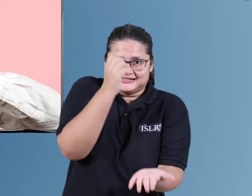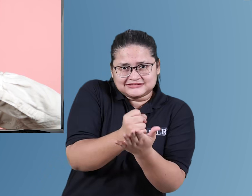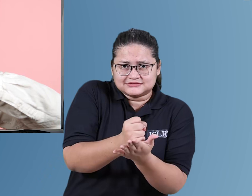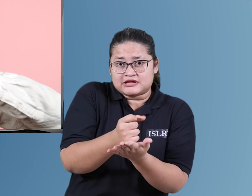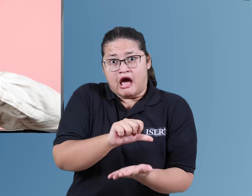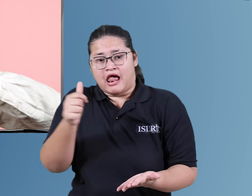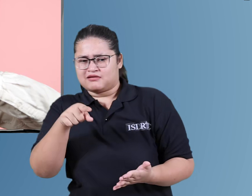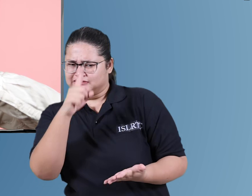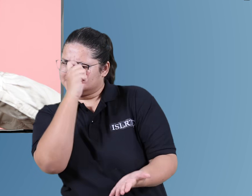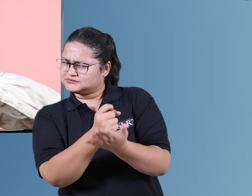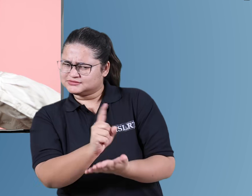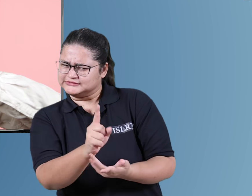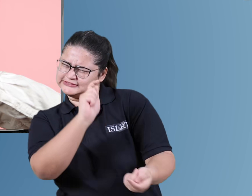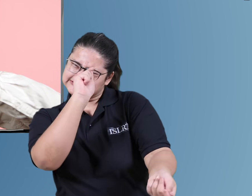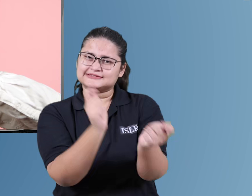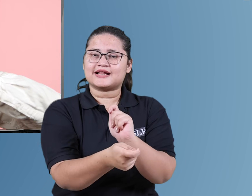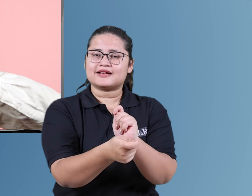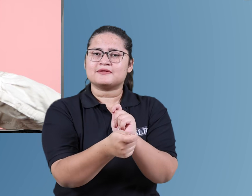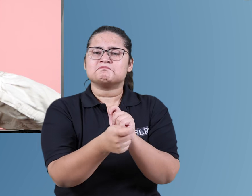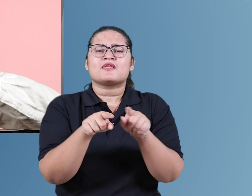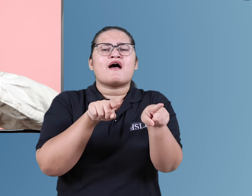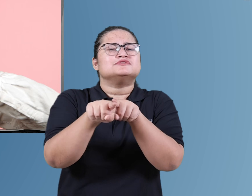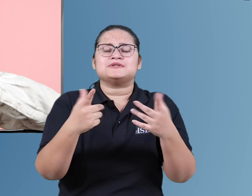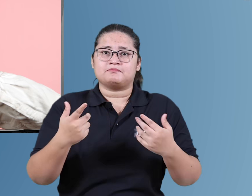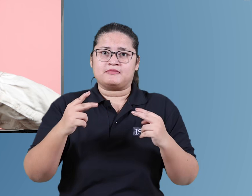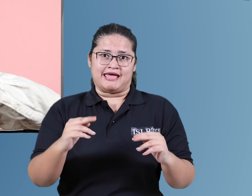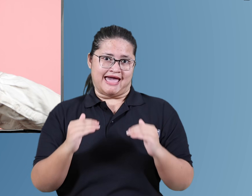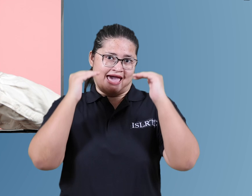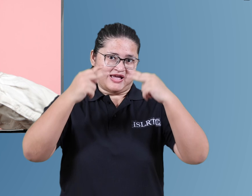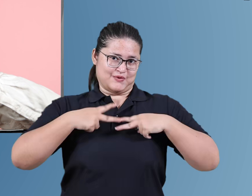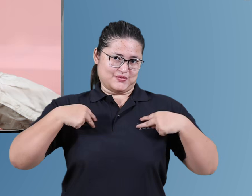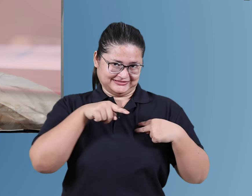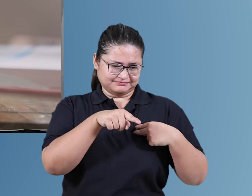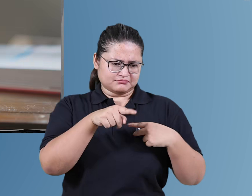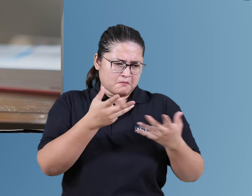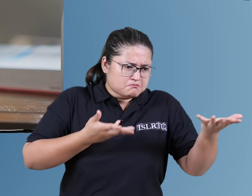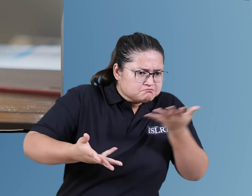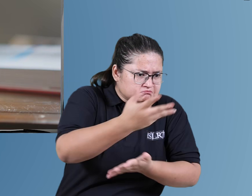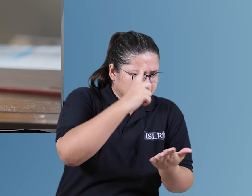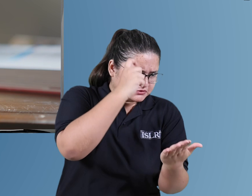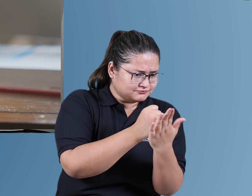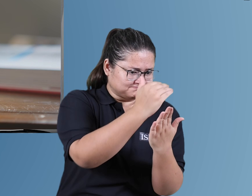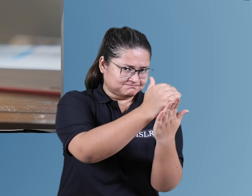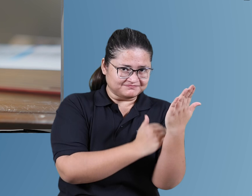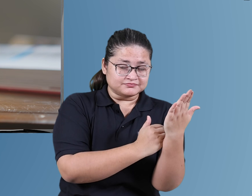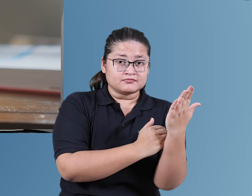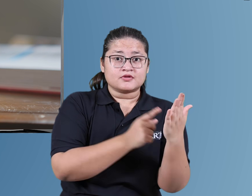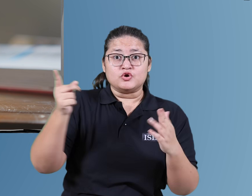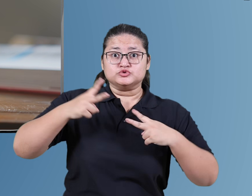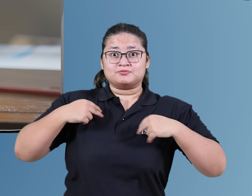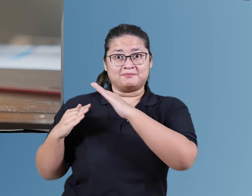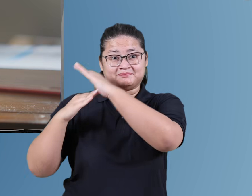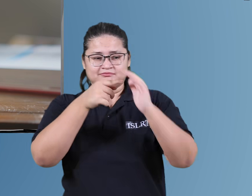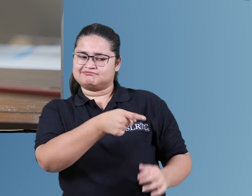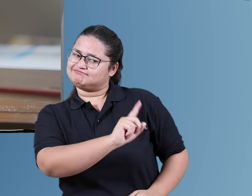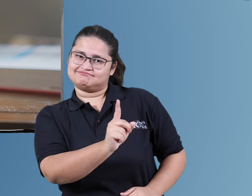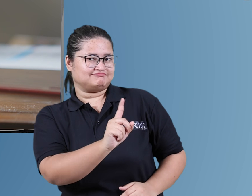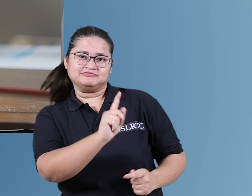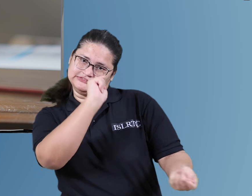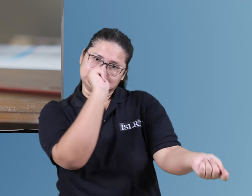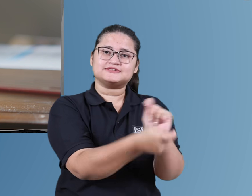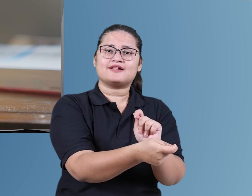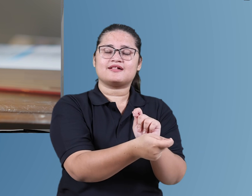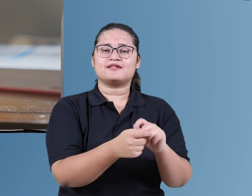Overturn means changing or reversing a decision. For example, a supreme court might change a high court's decision.